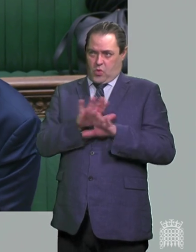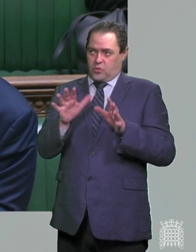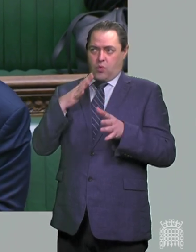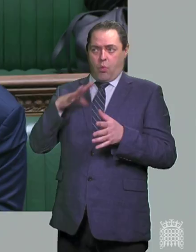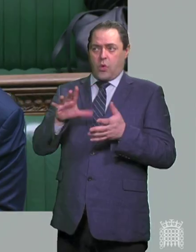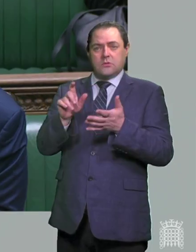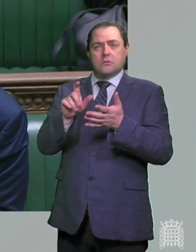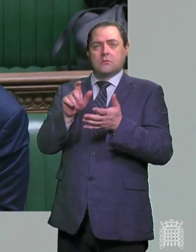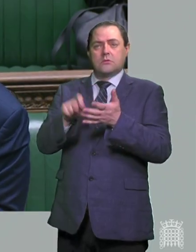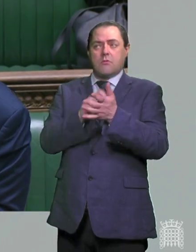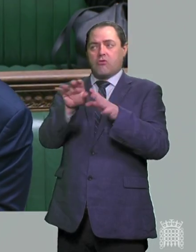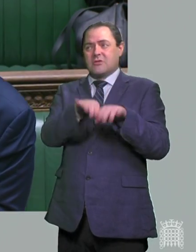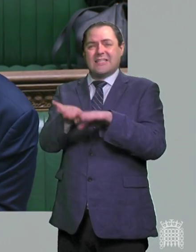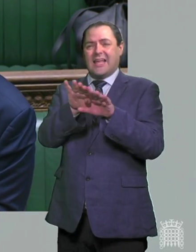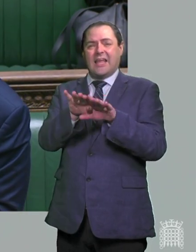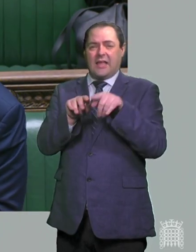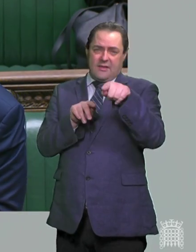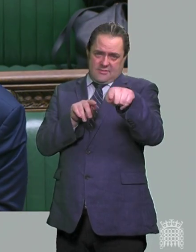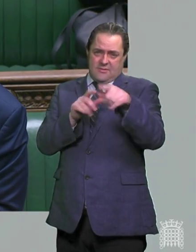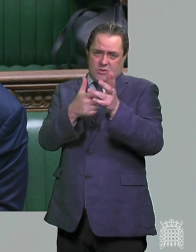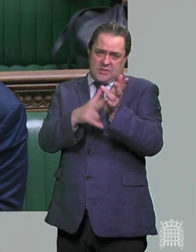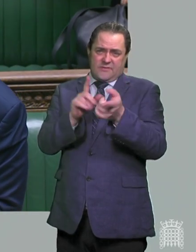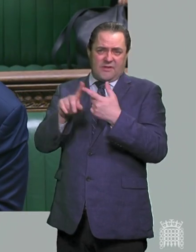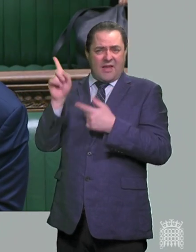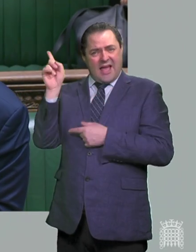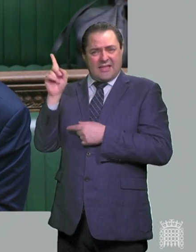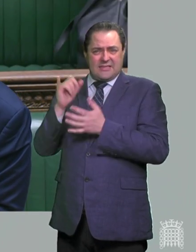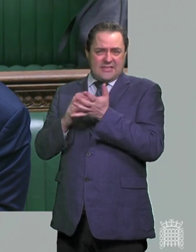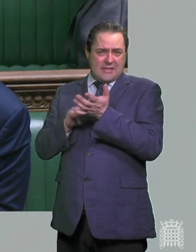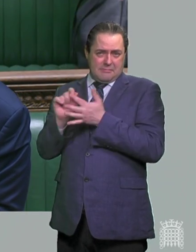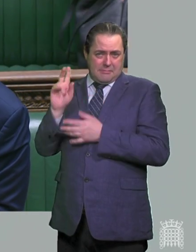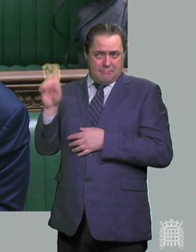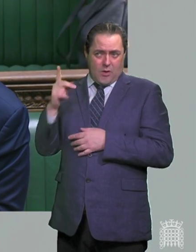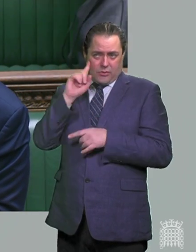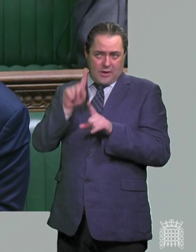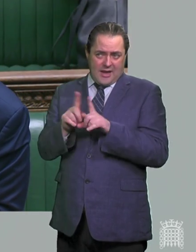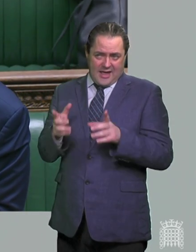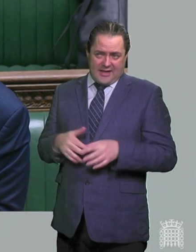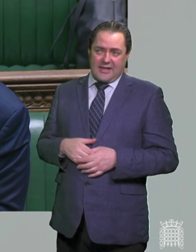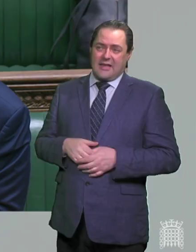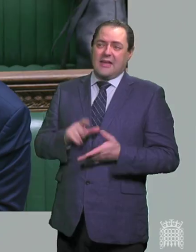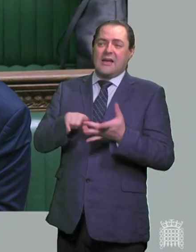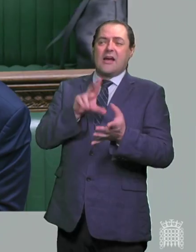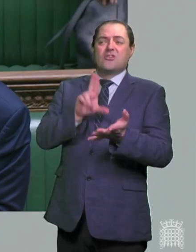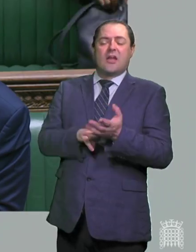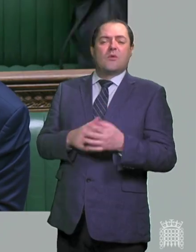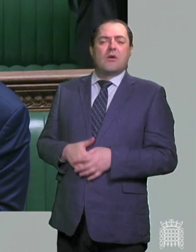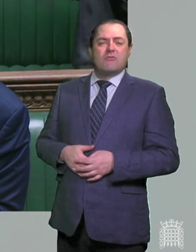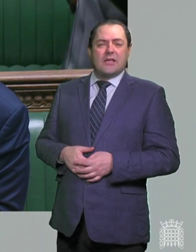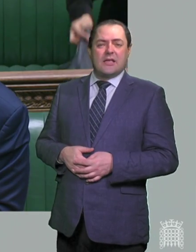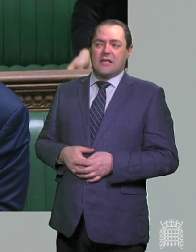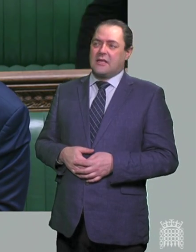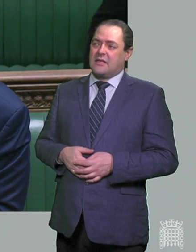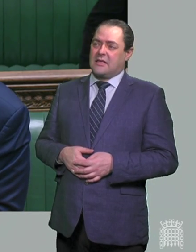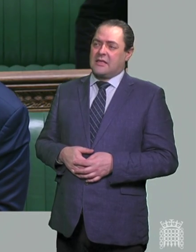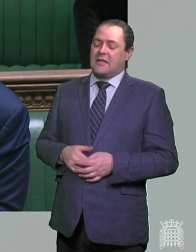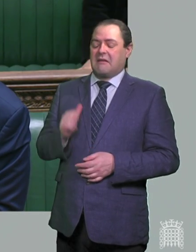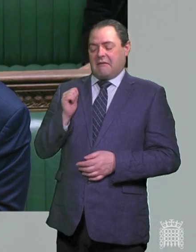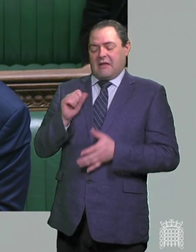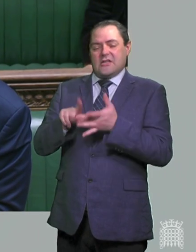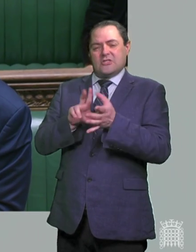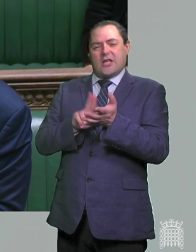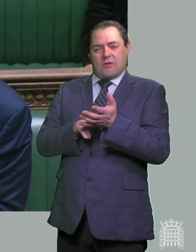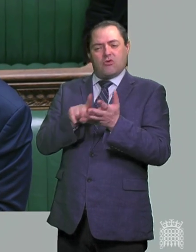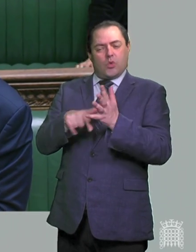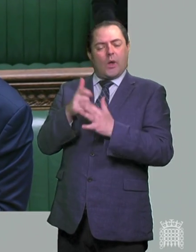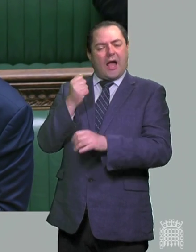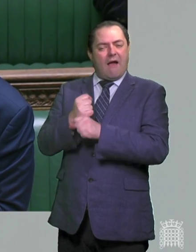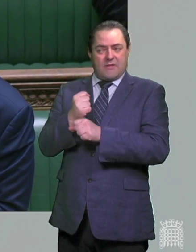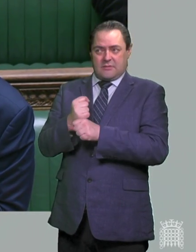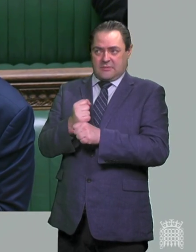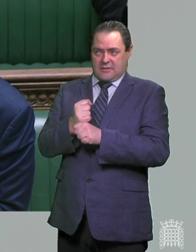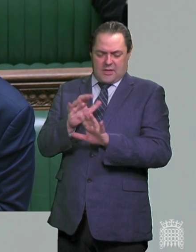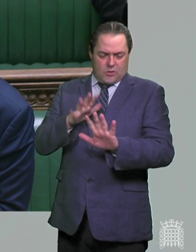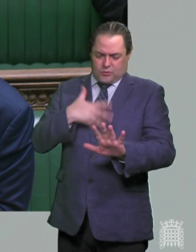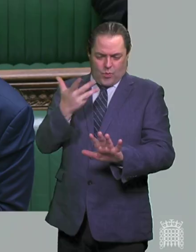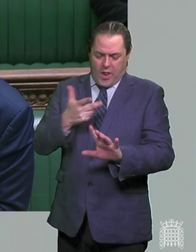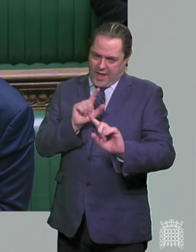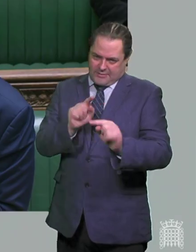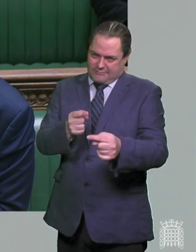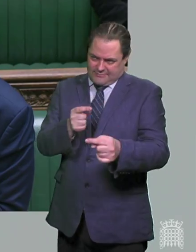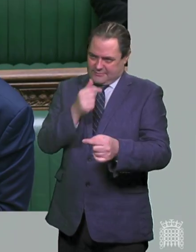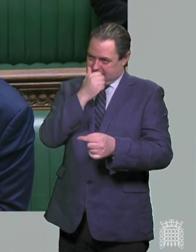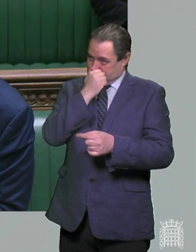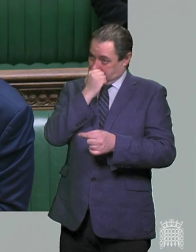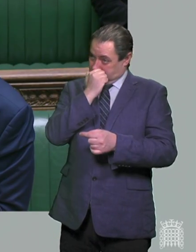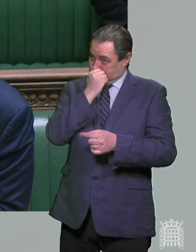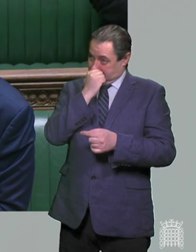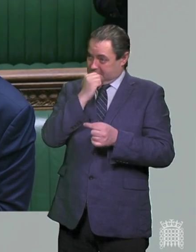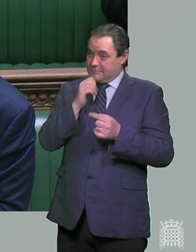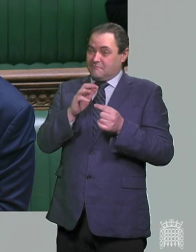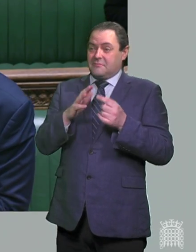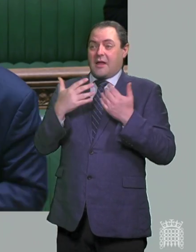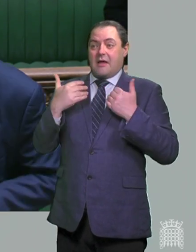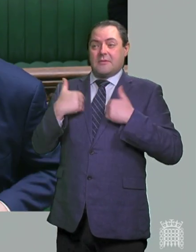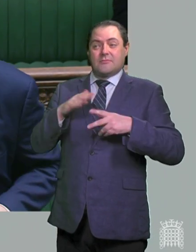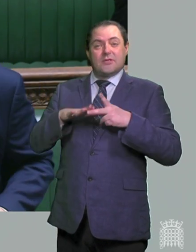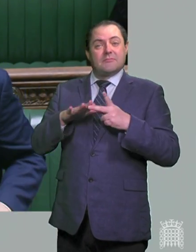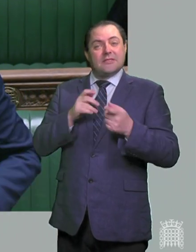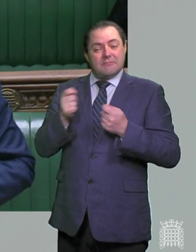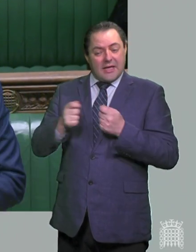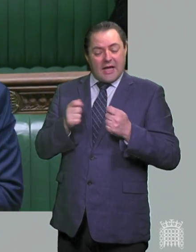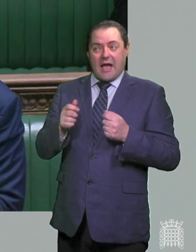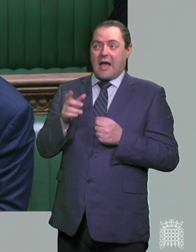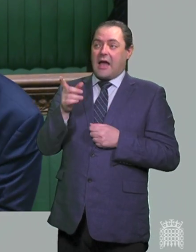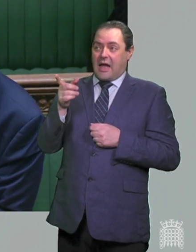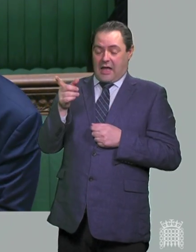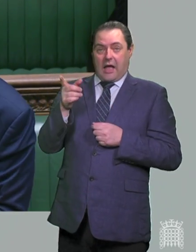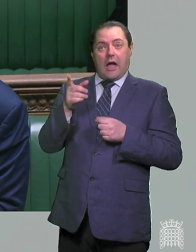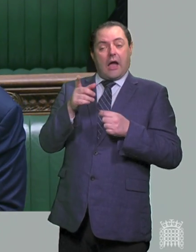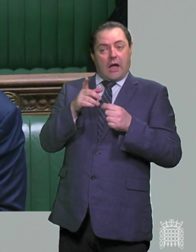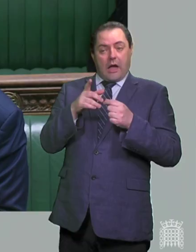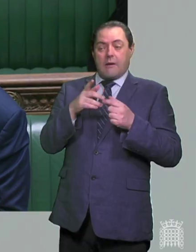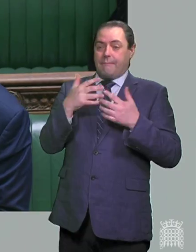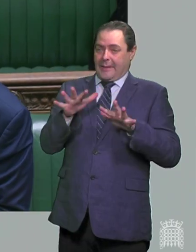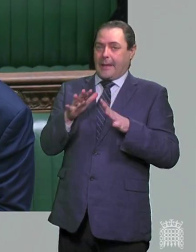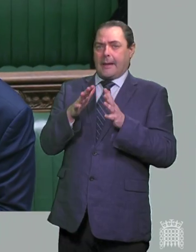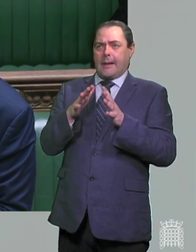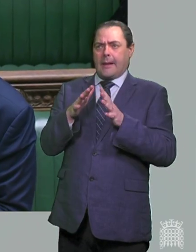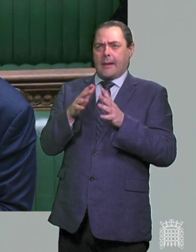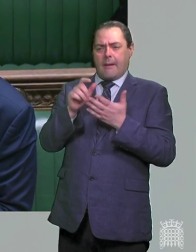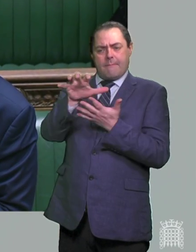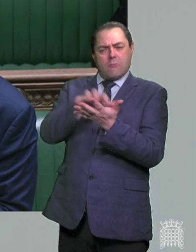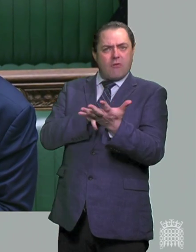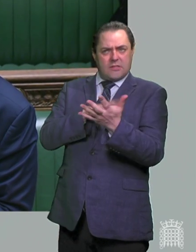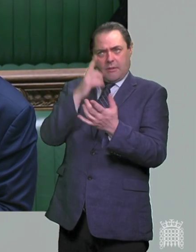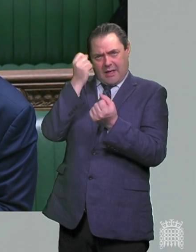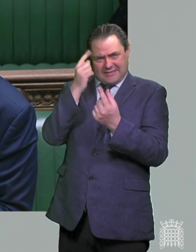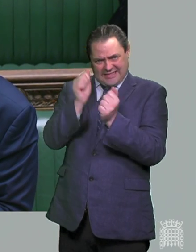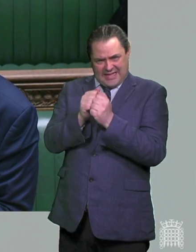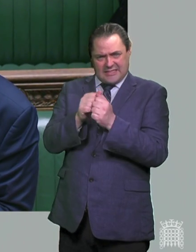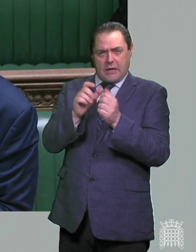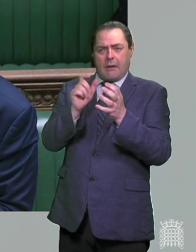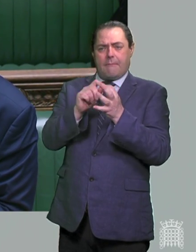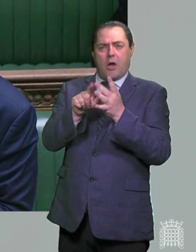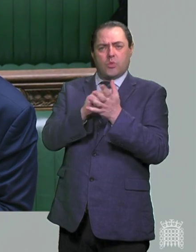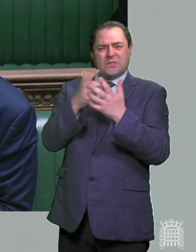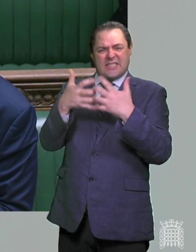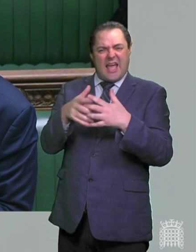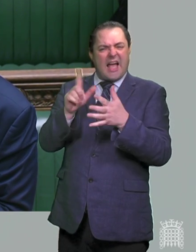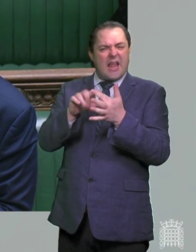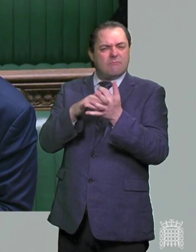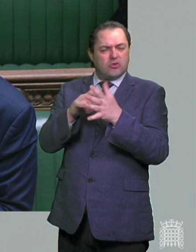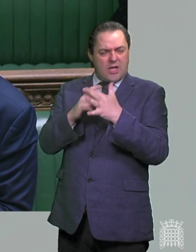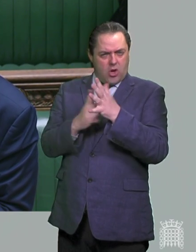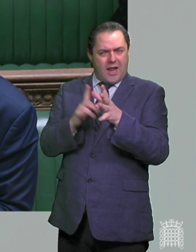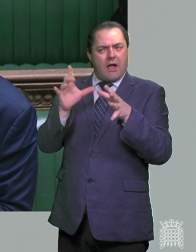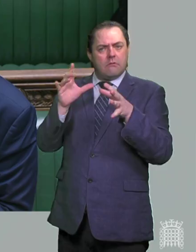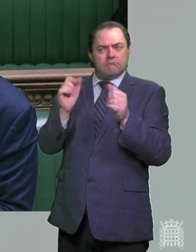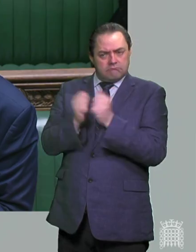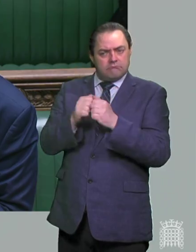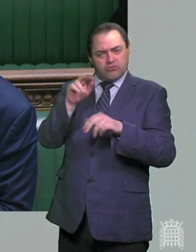In January— In January, Madam Deputy Speaker— They don’t like it up ’em! In January, the UK Government announced that they had signed a memorandum of understanding with BioNTech and Moderna to conduct trials of vaccines that can attack cancer cells.